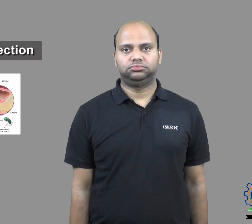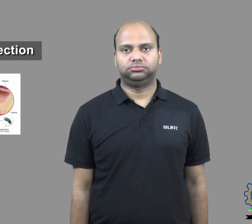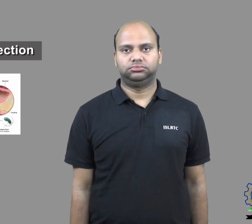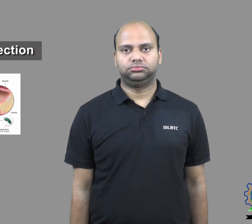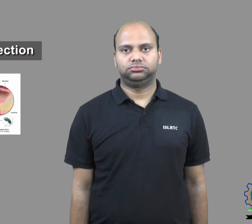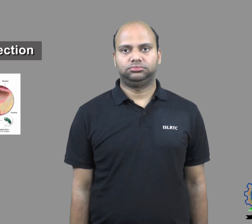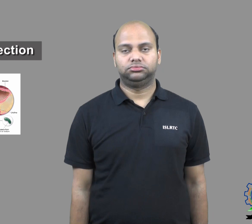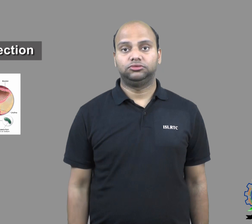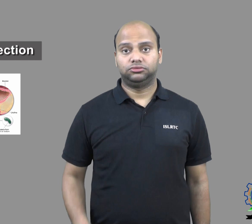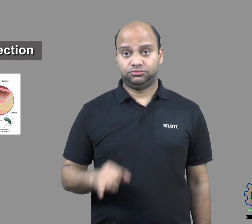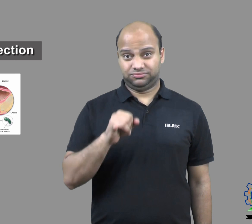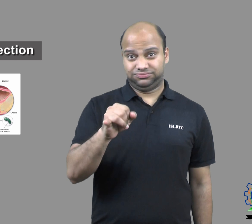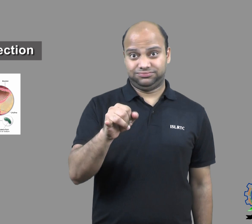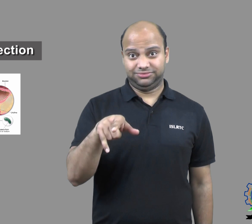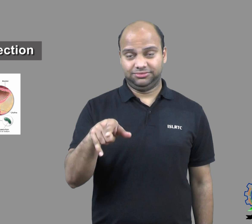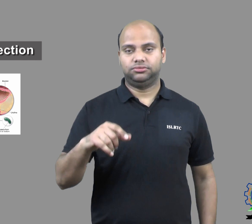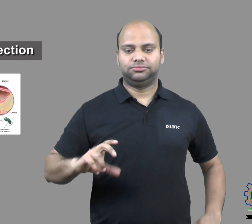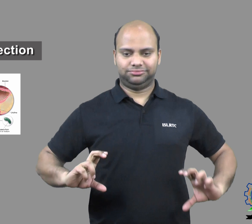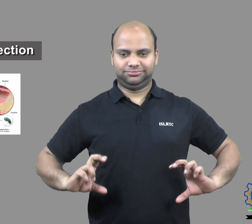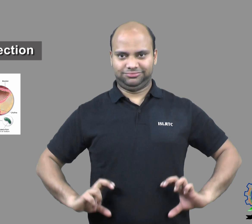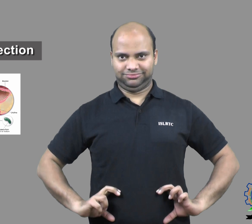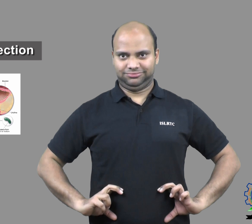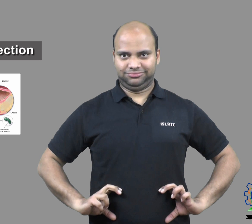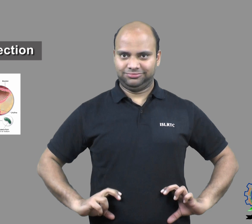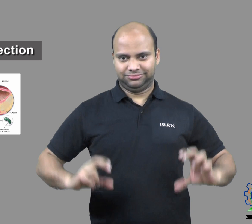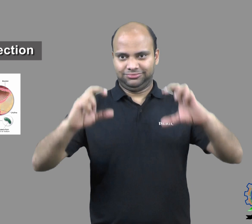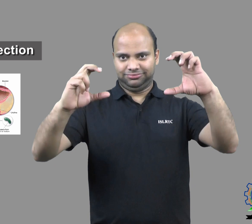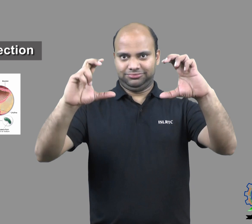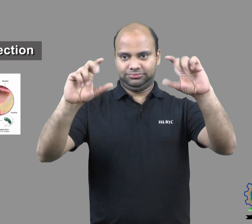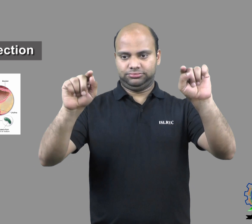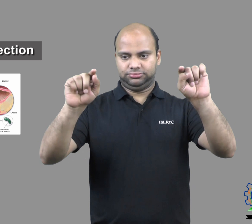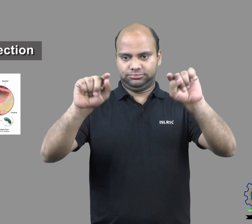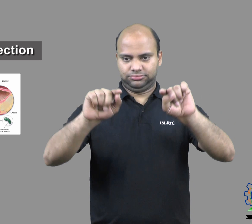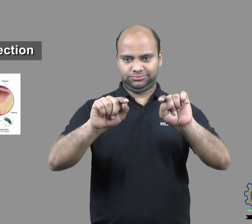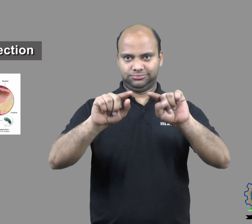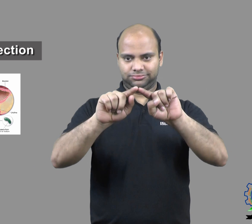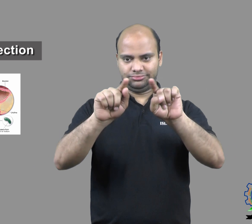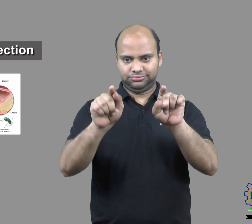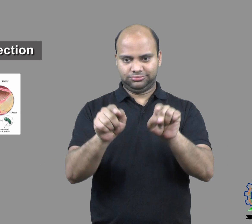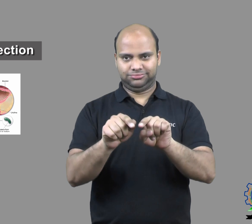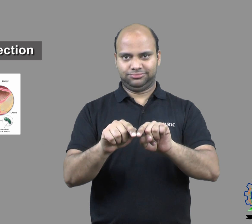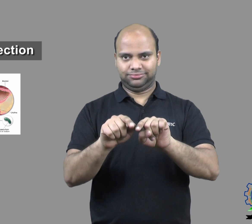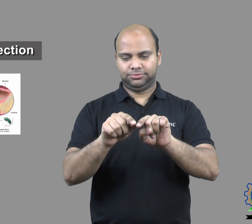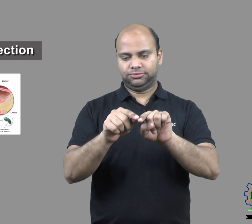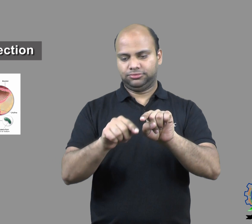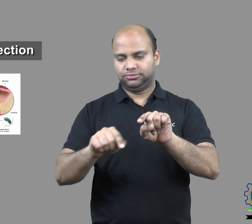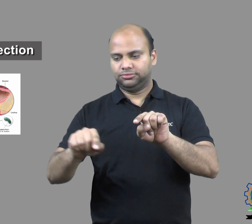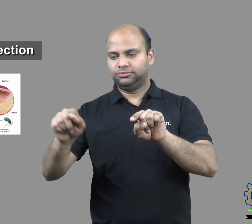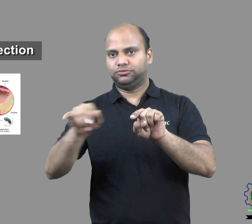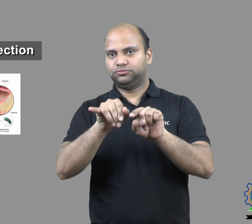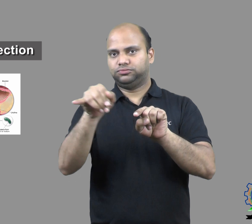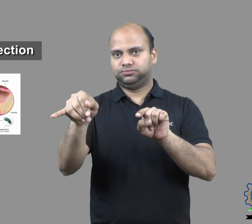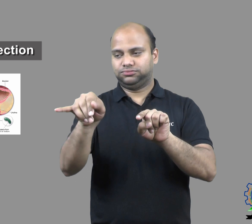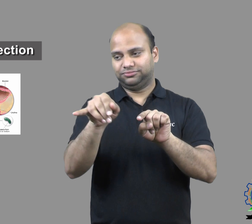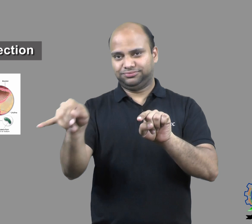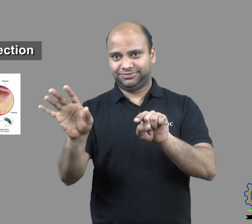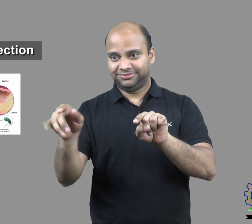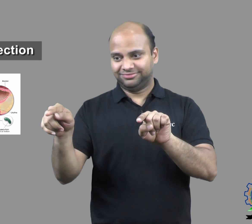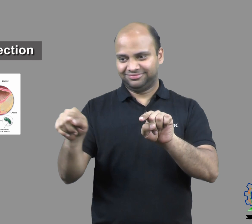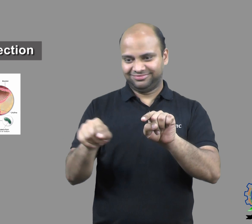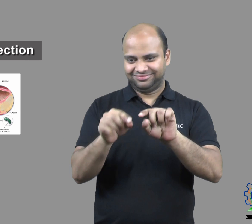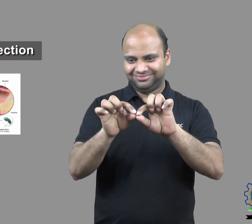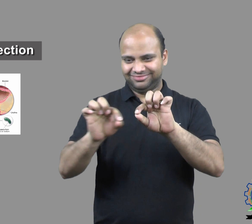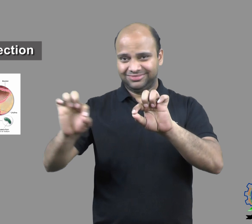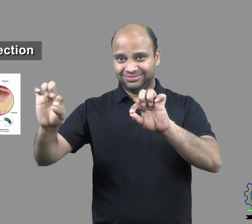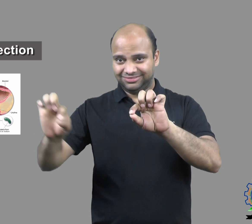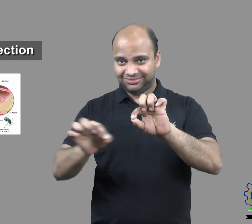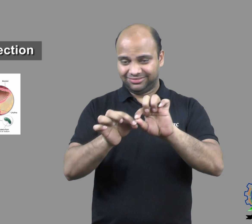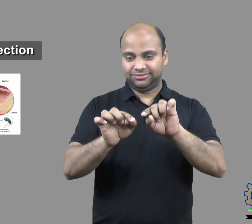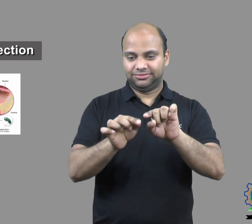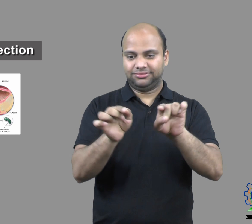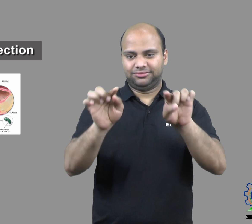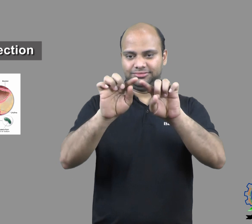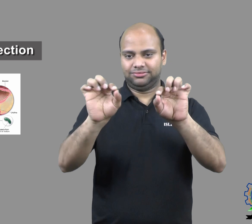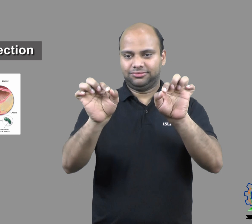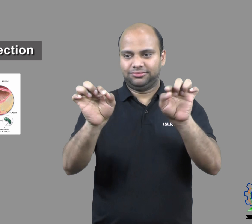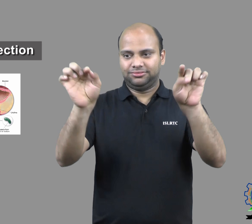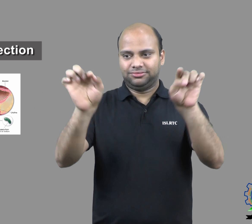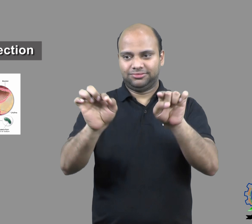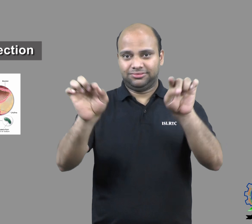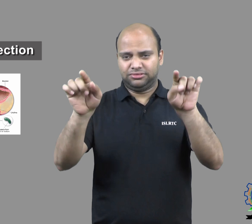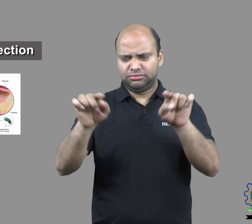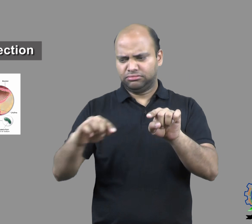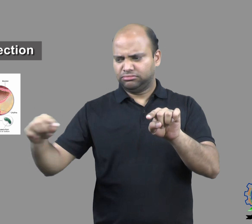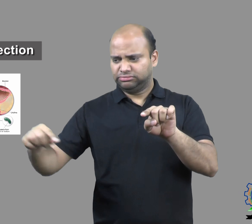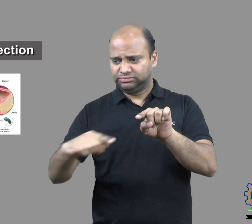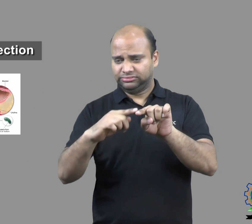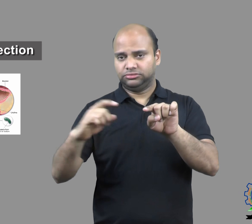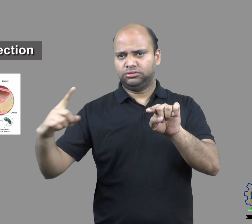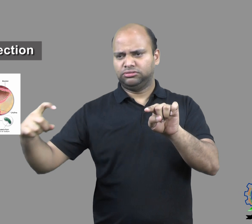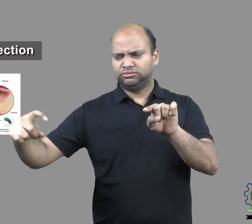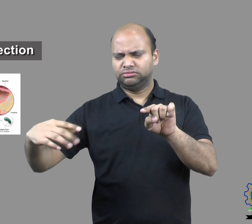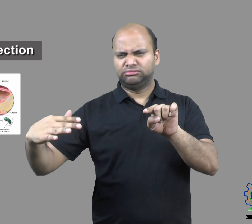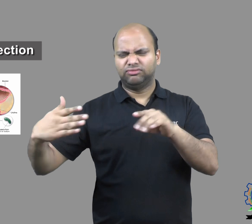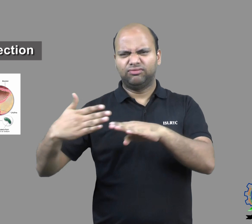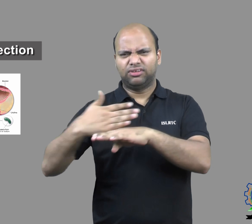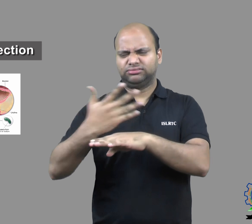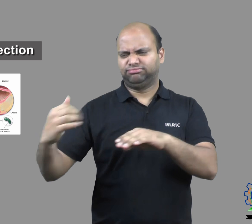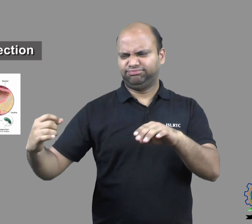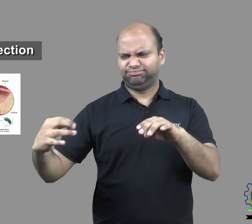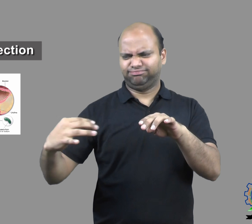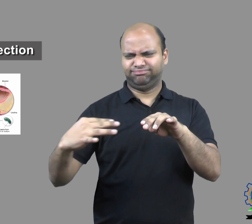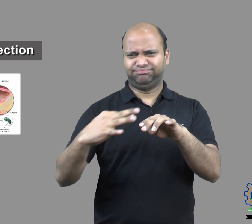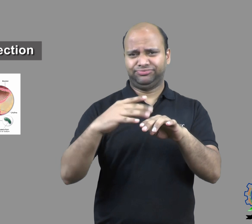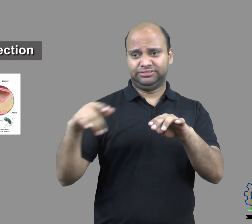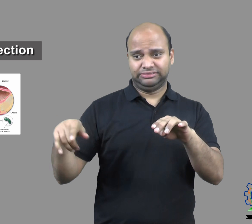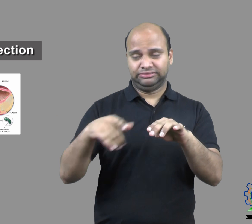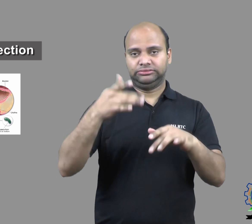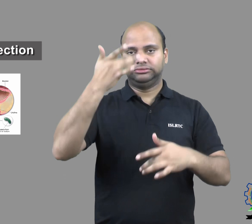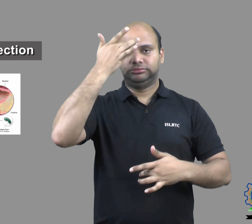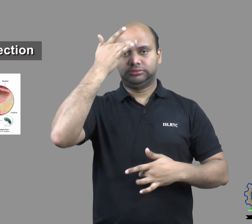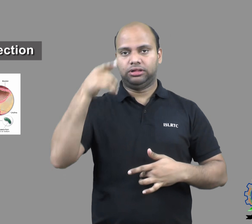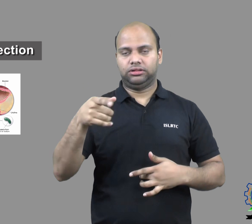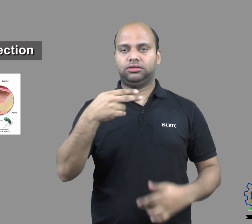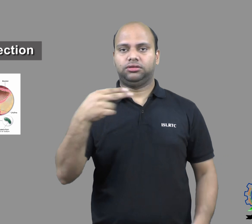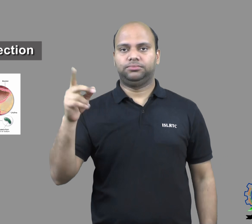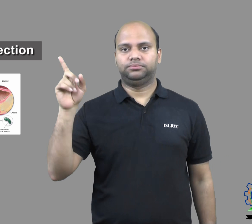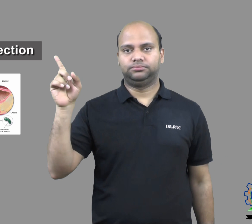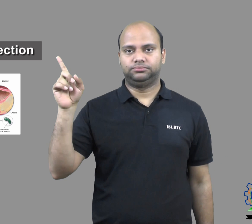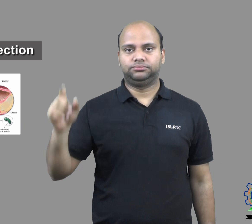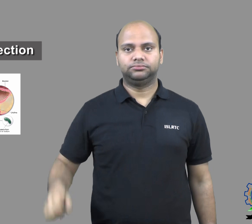Urinary Tract Infection